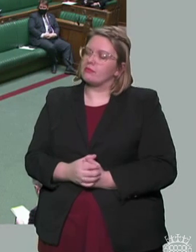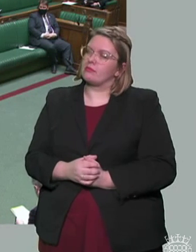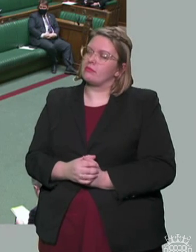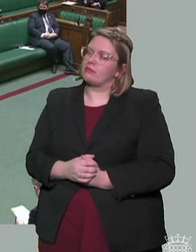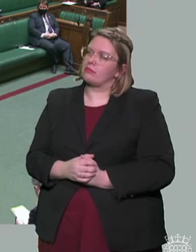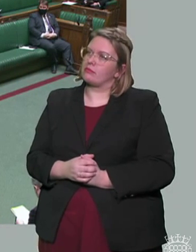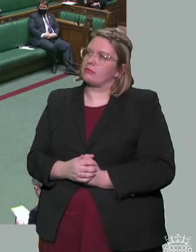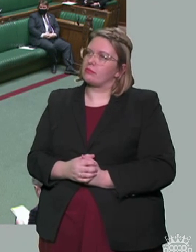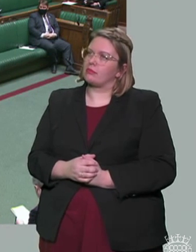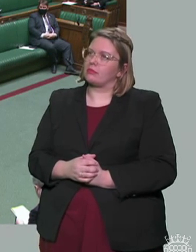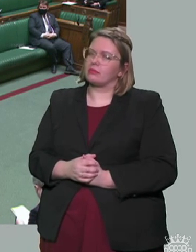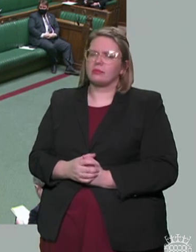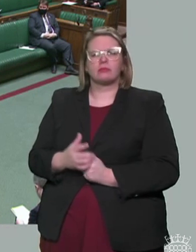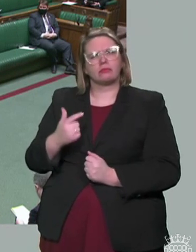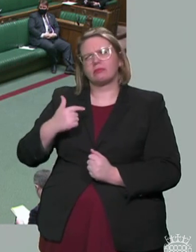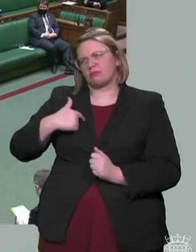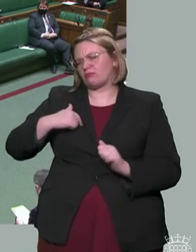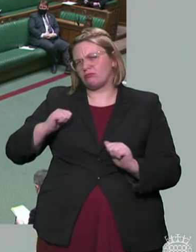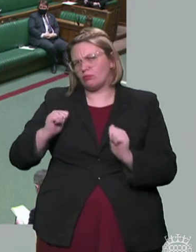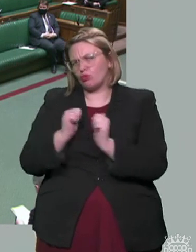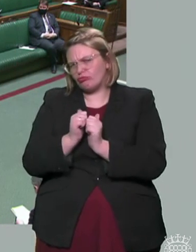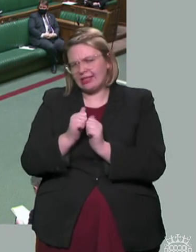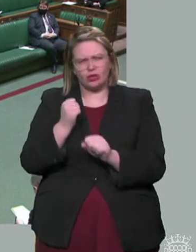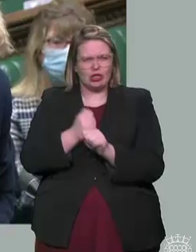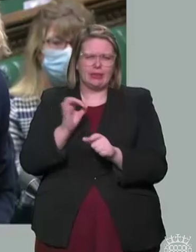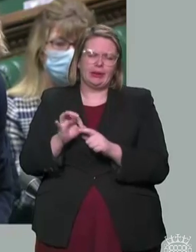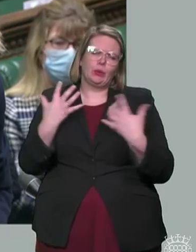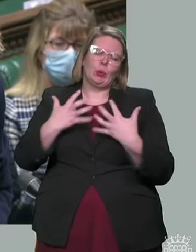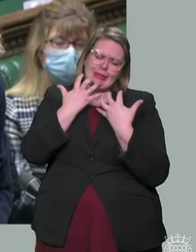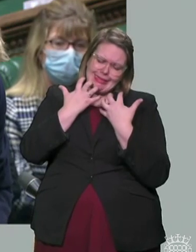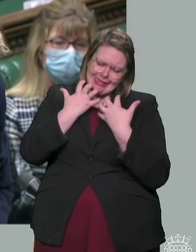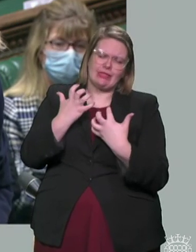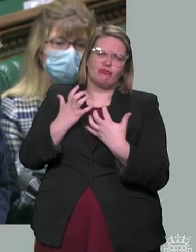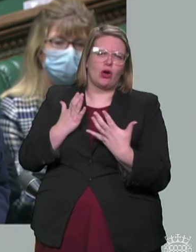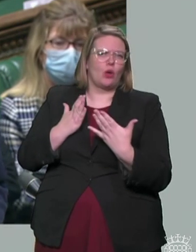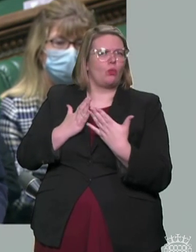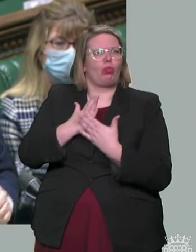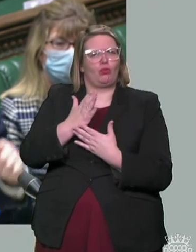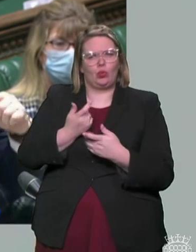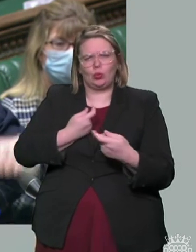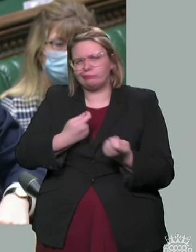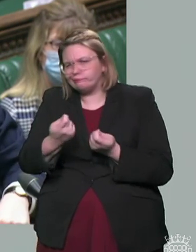I agree completely with the honourable Lady about GPs: they have been particular heroes of the vaccine rollout.